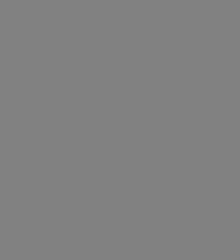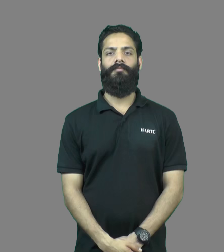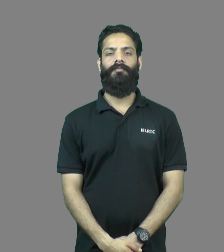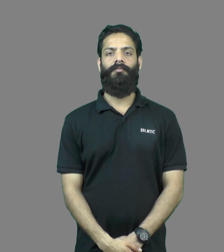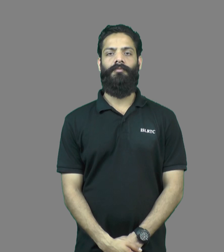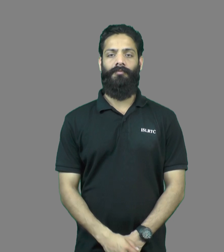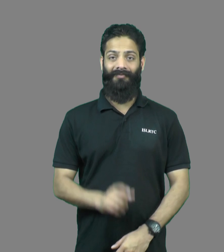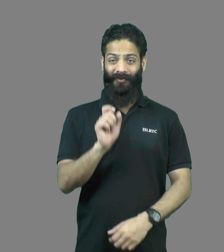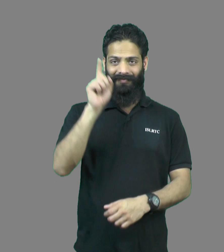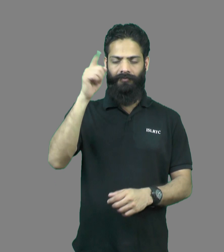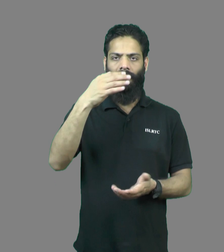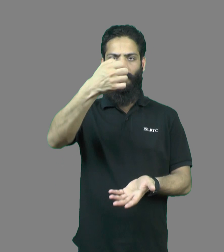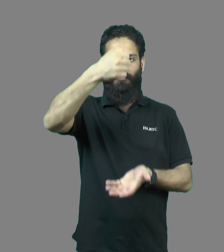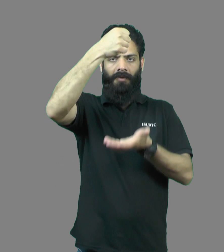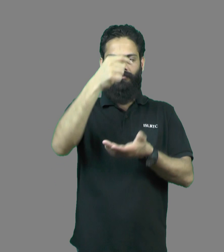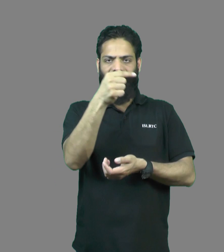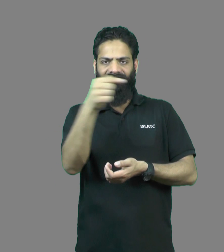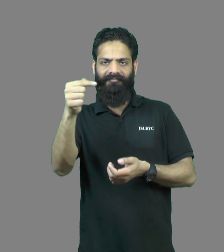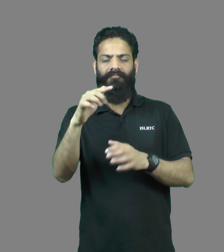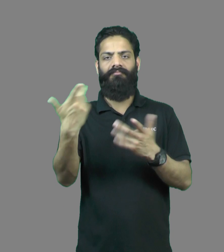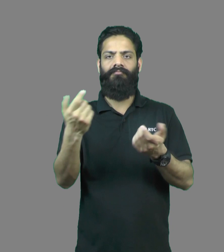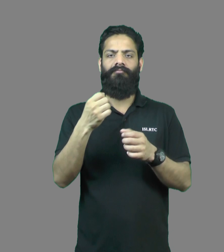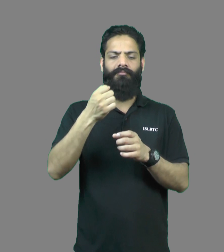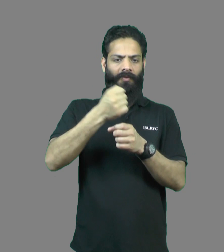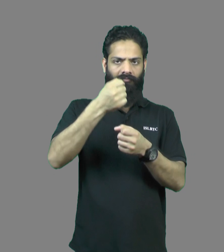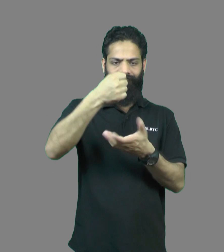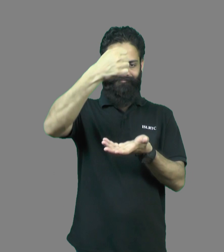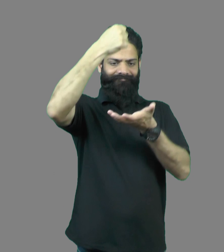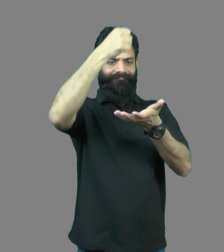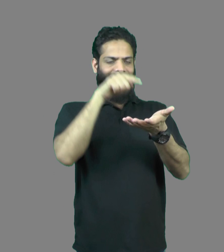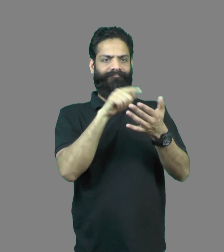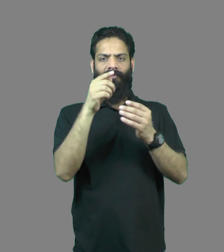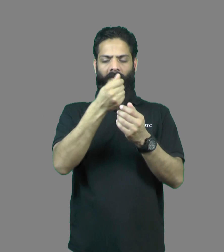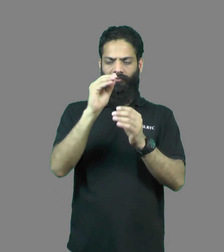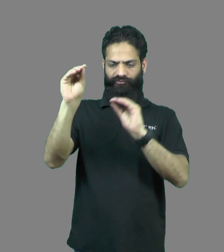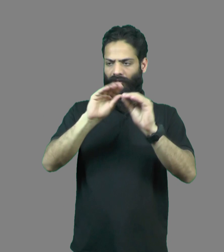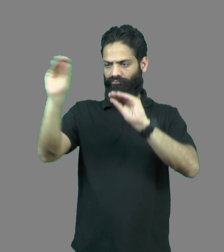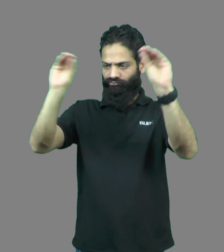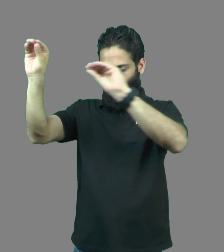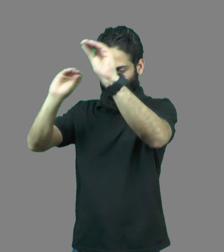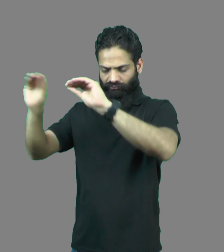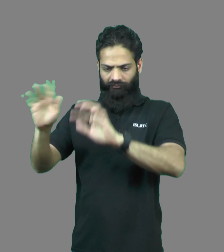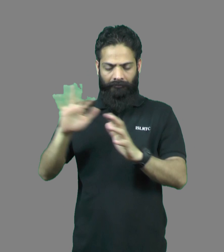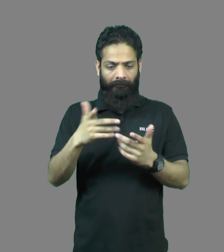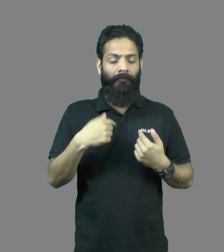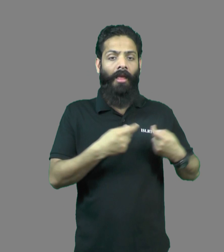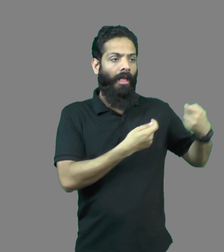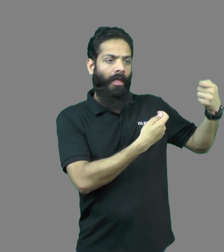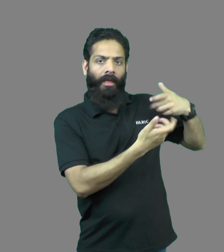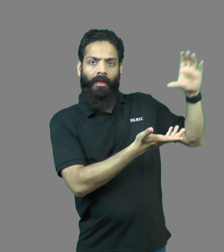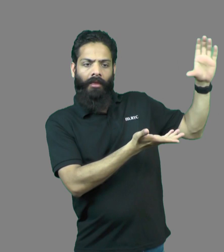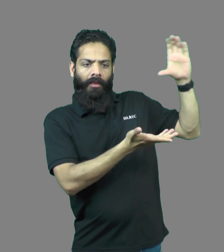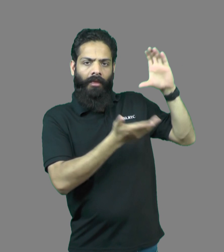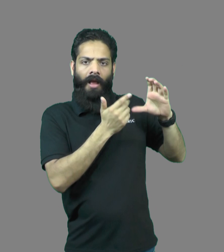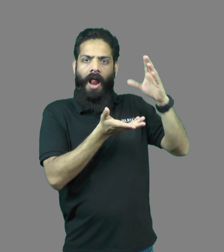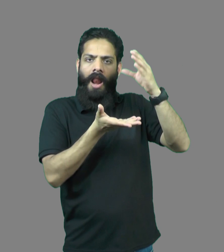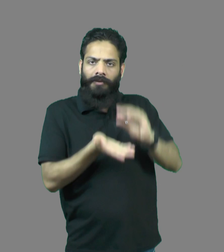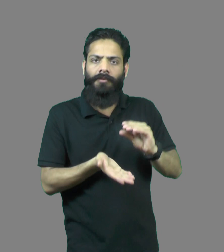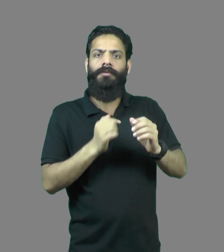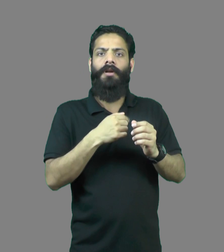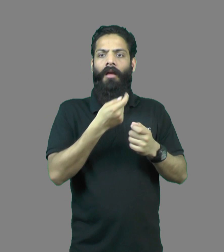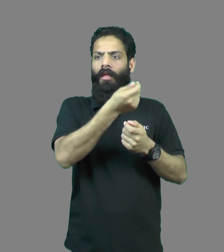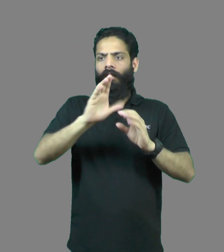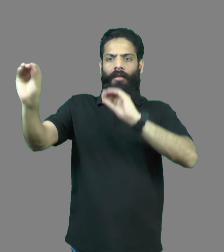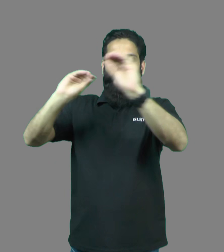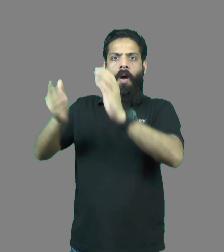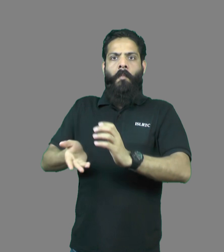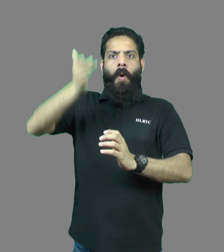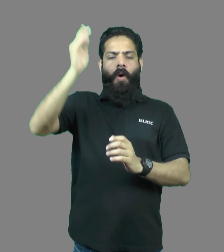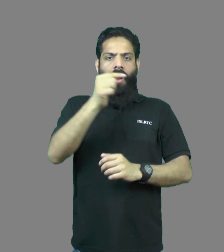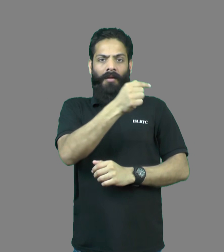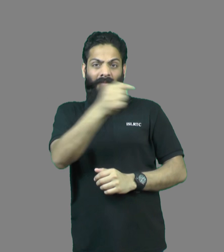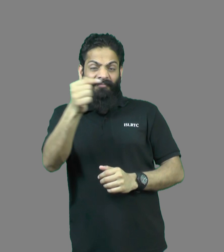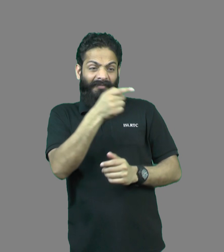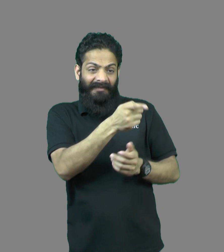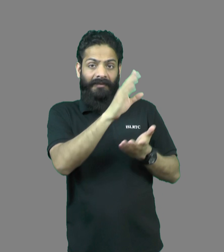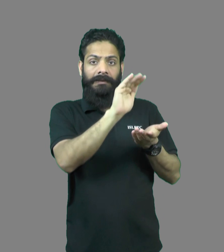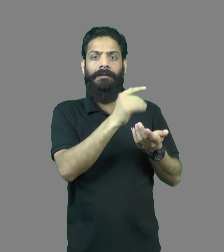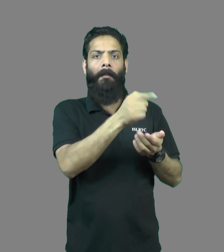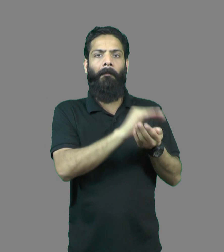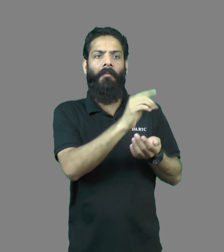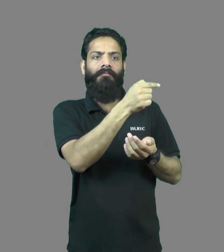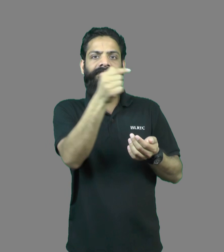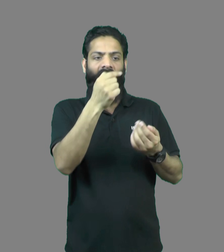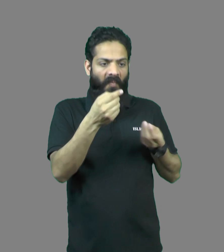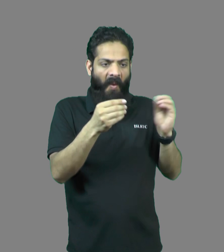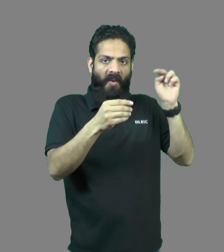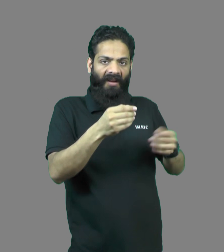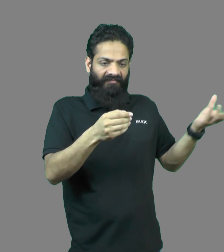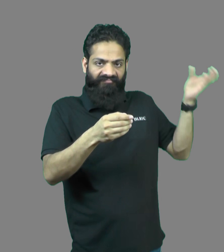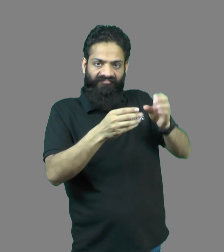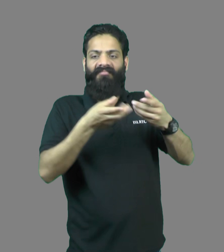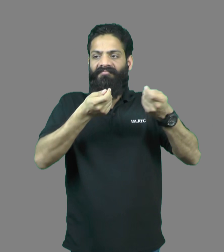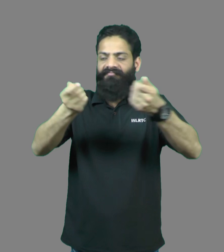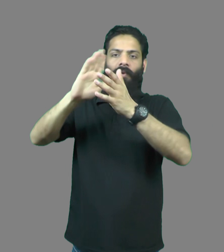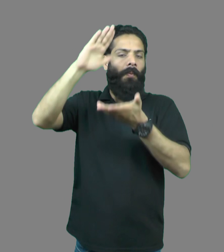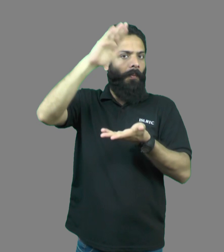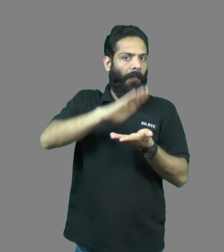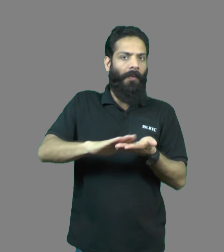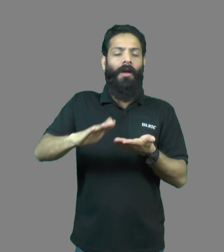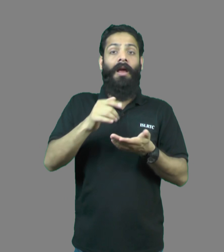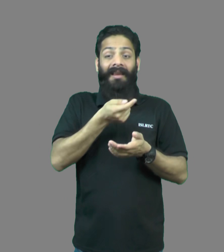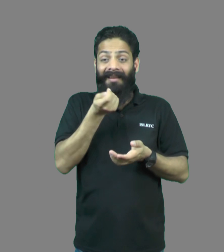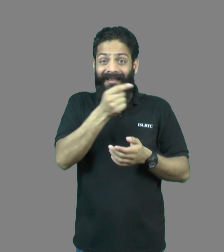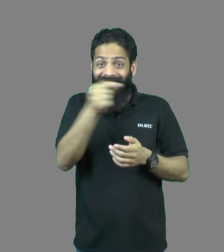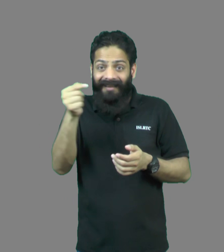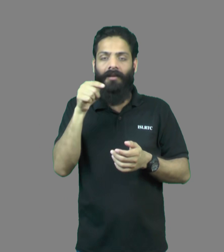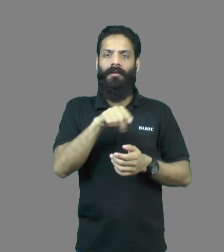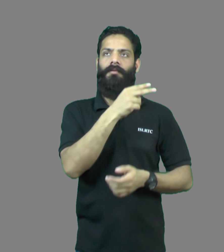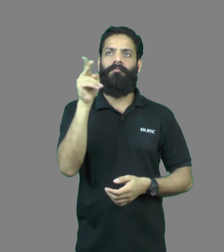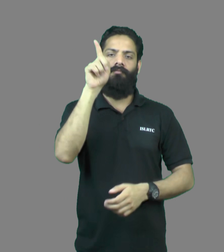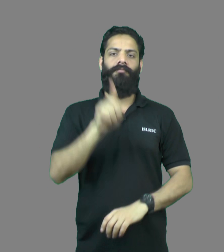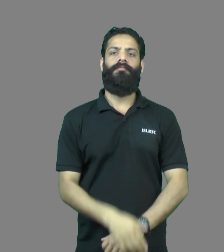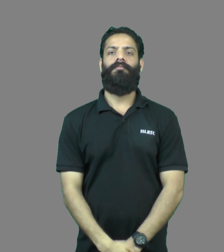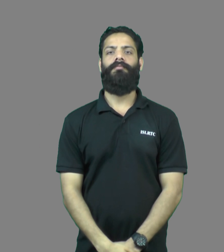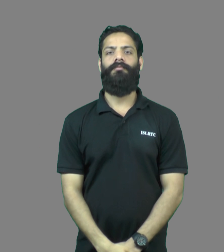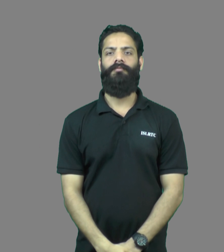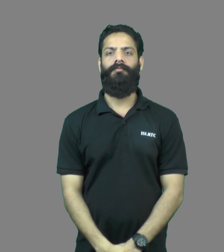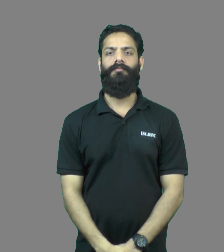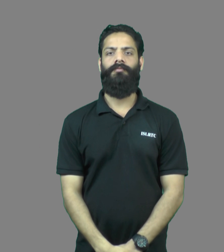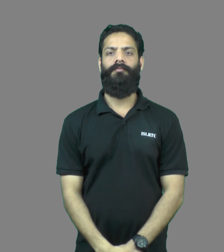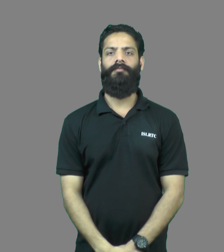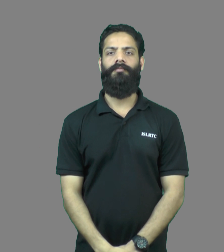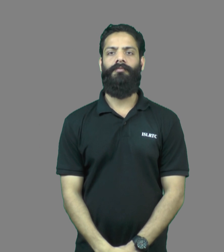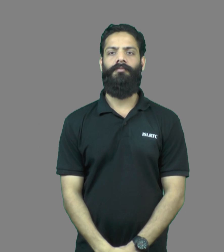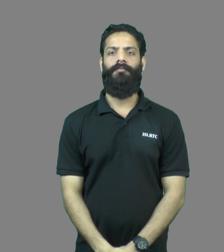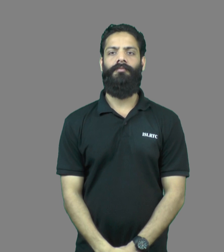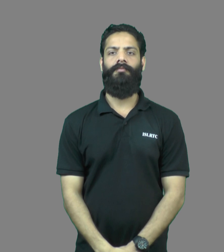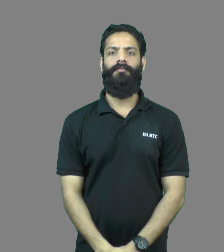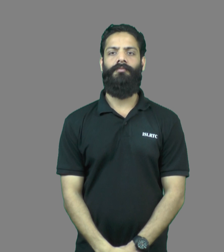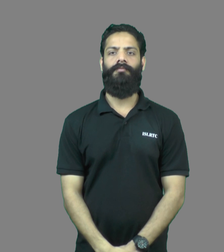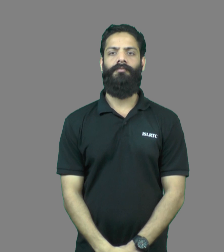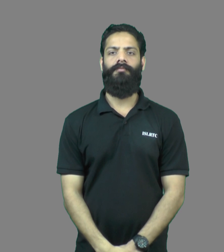Budget Deficit